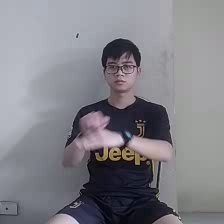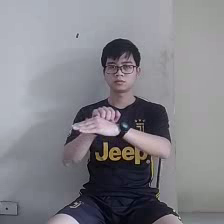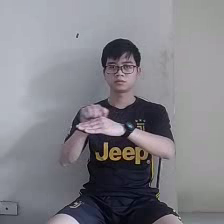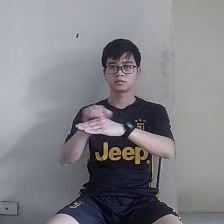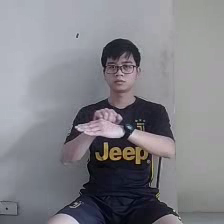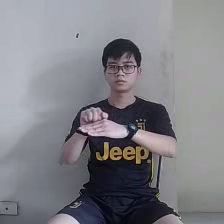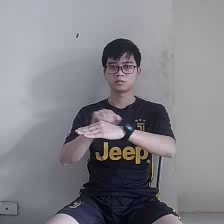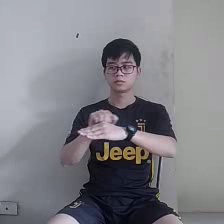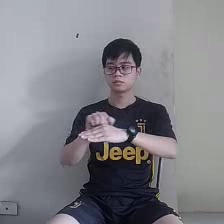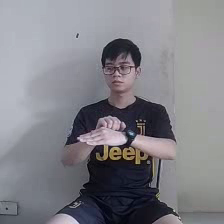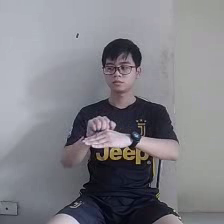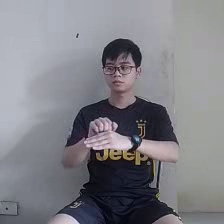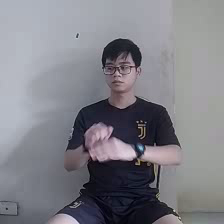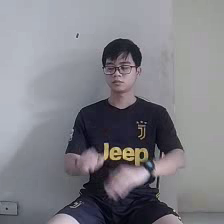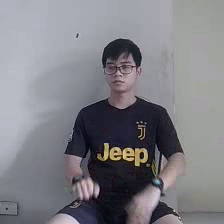Tập luyện